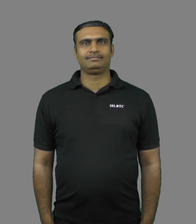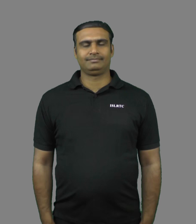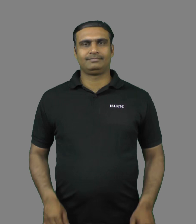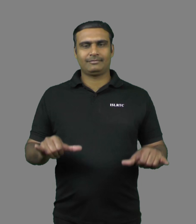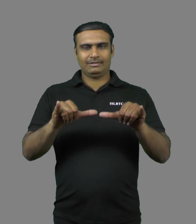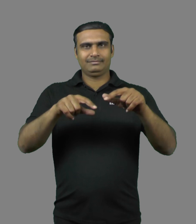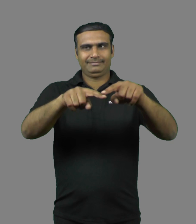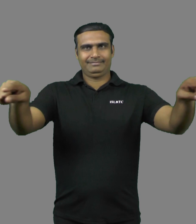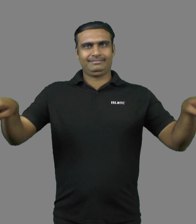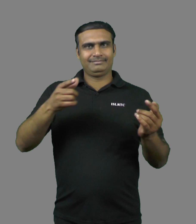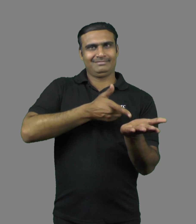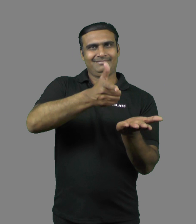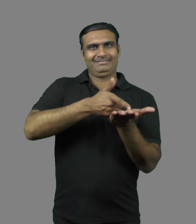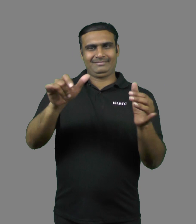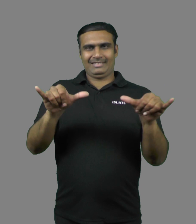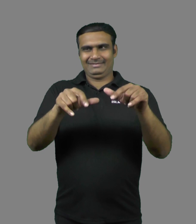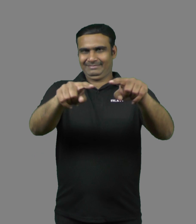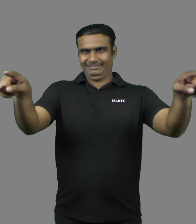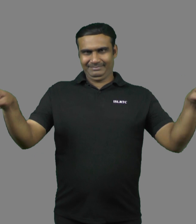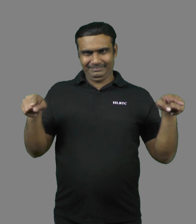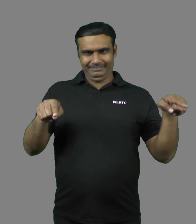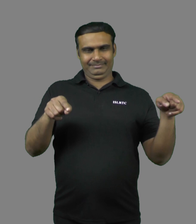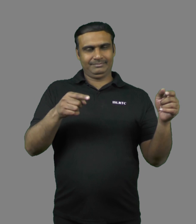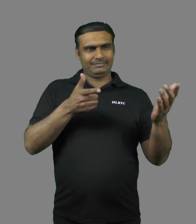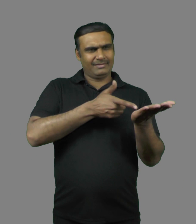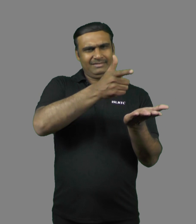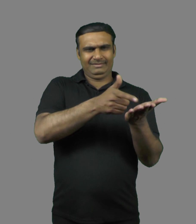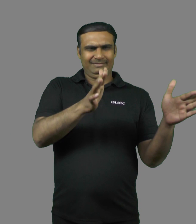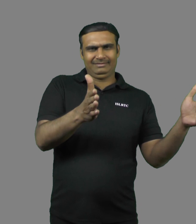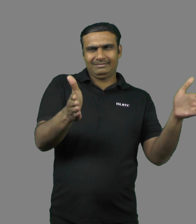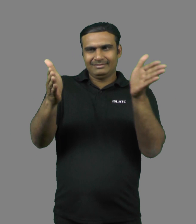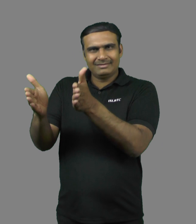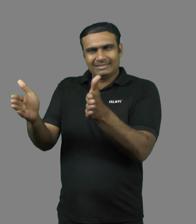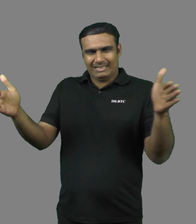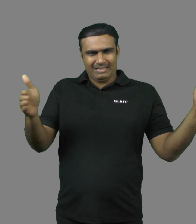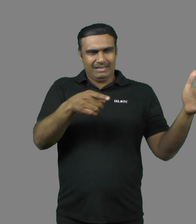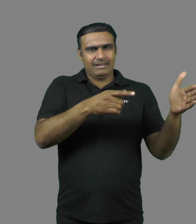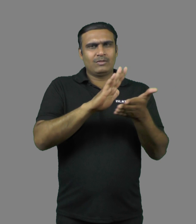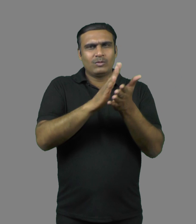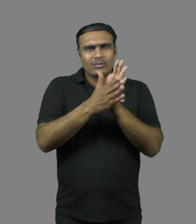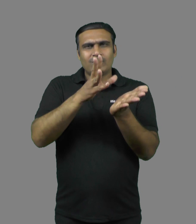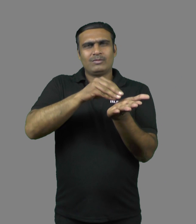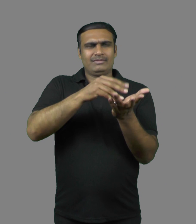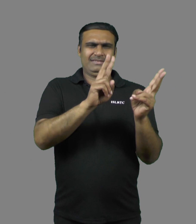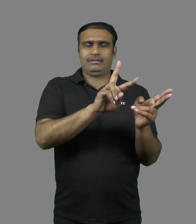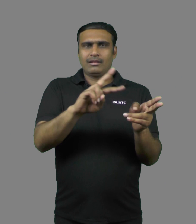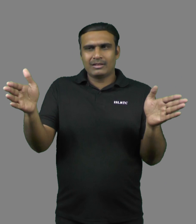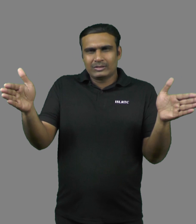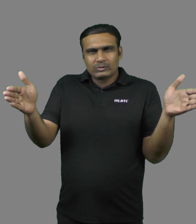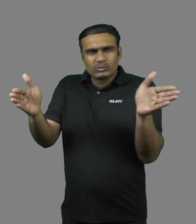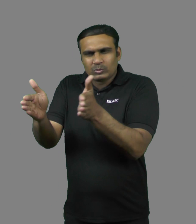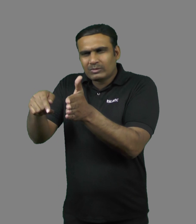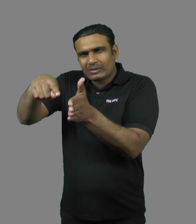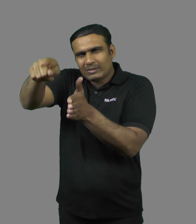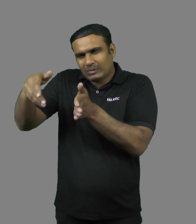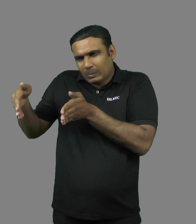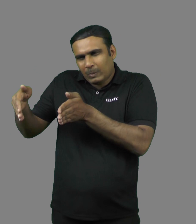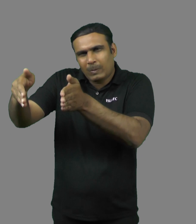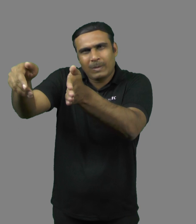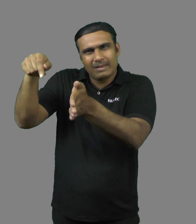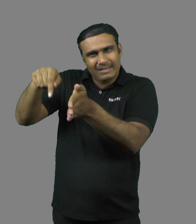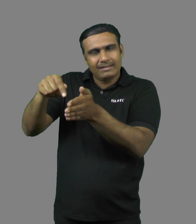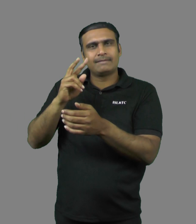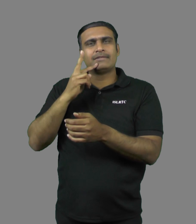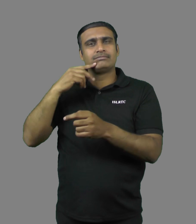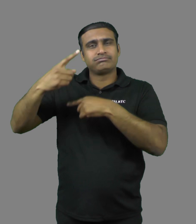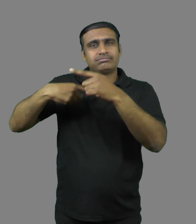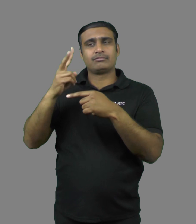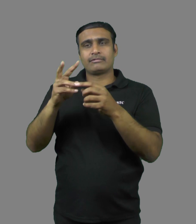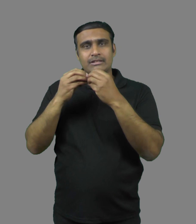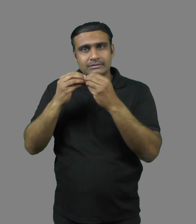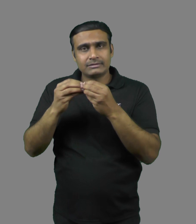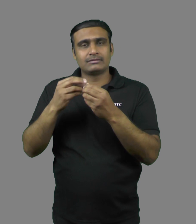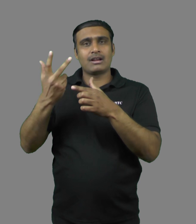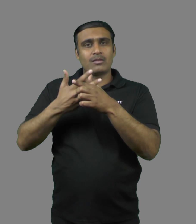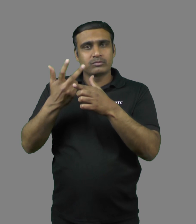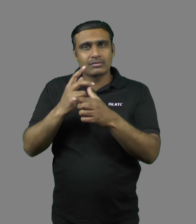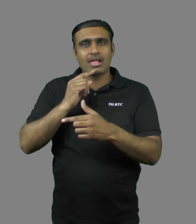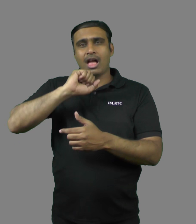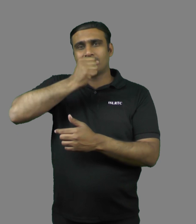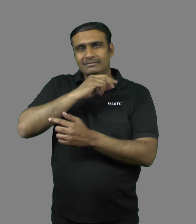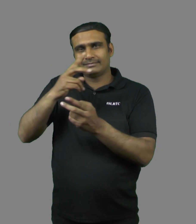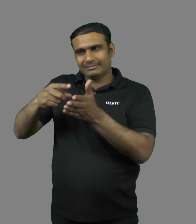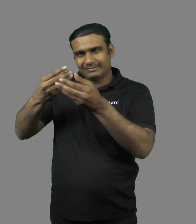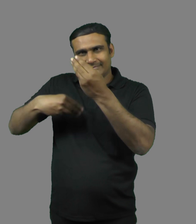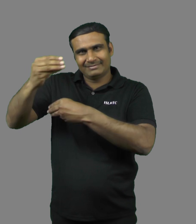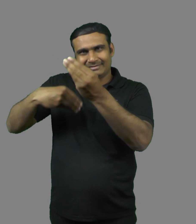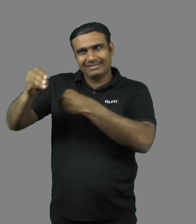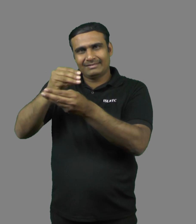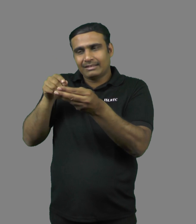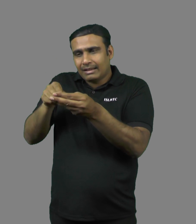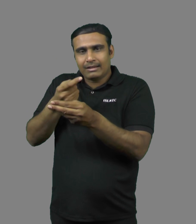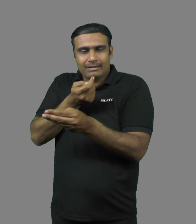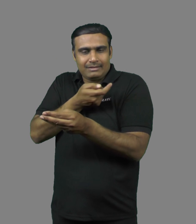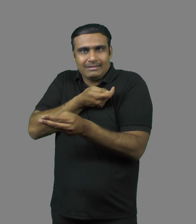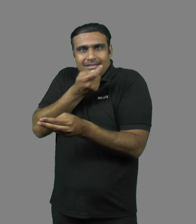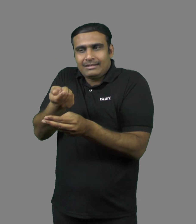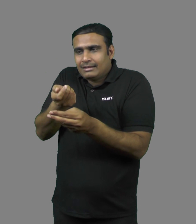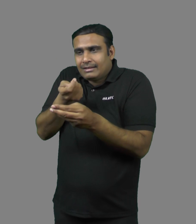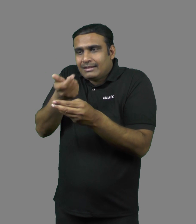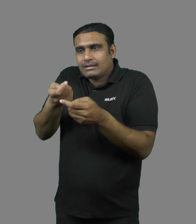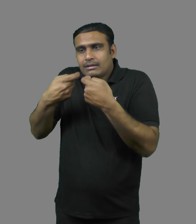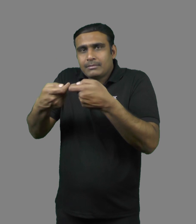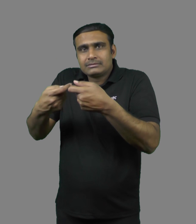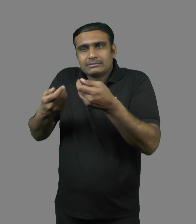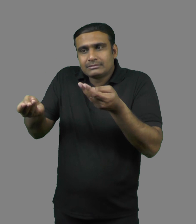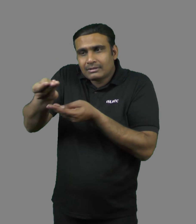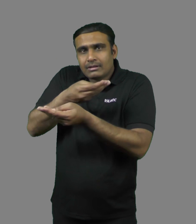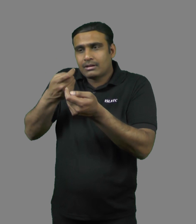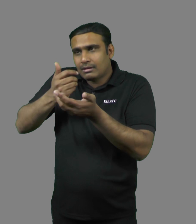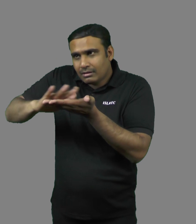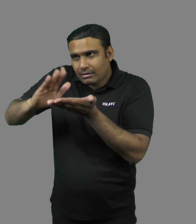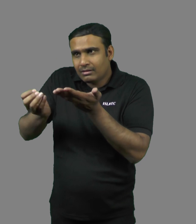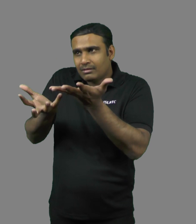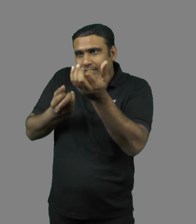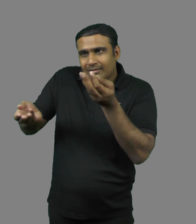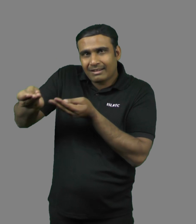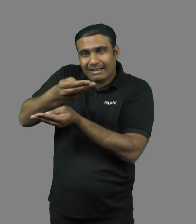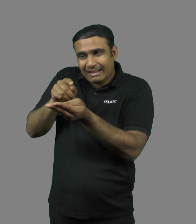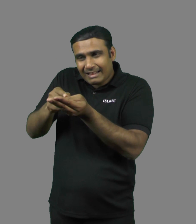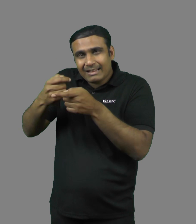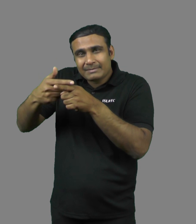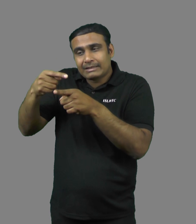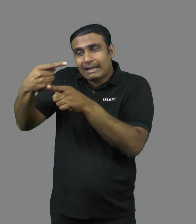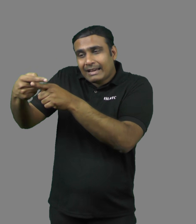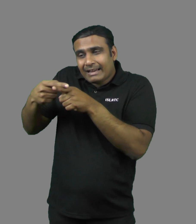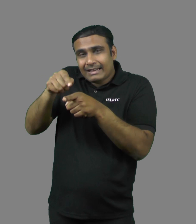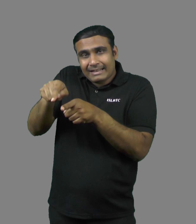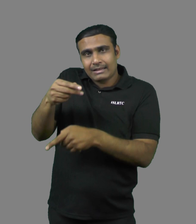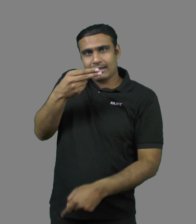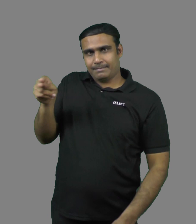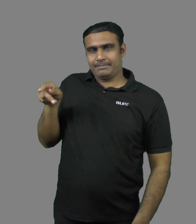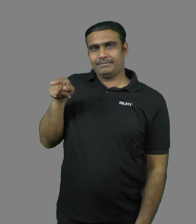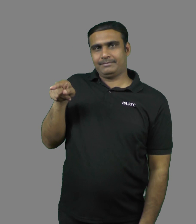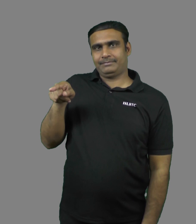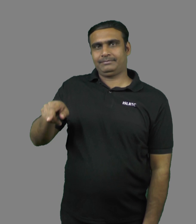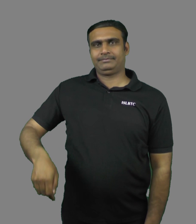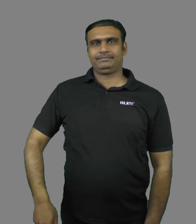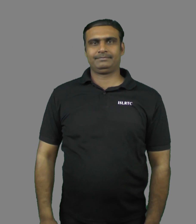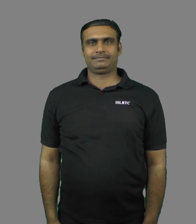Operation Cost